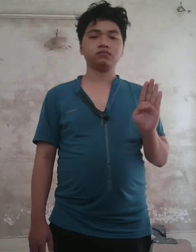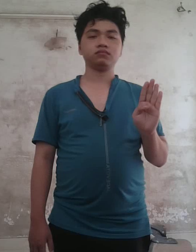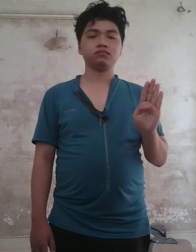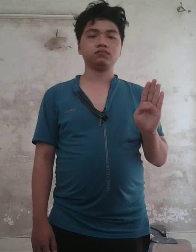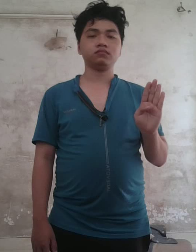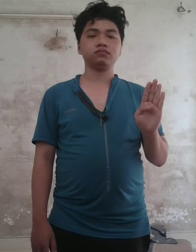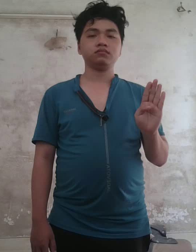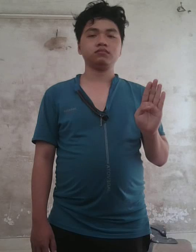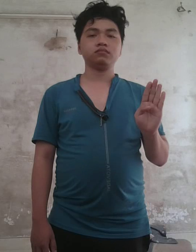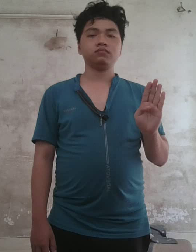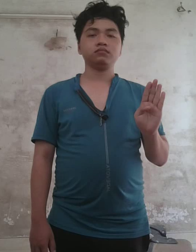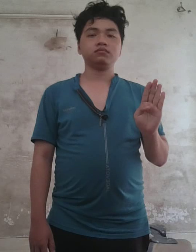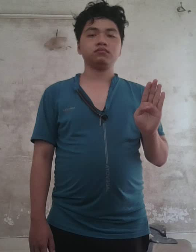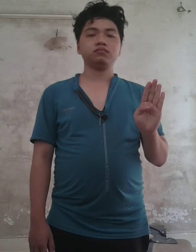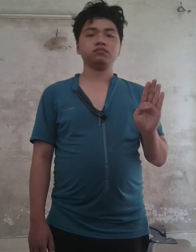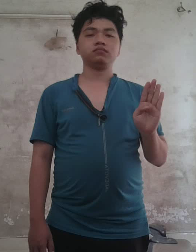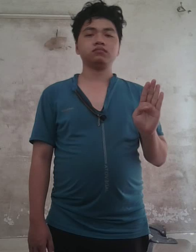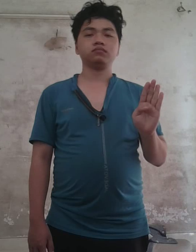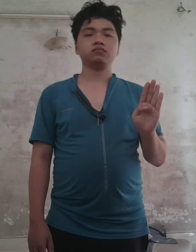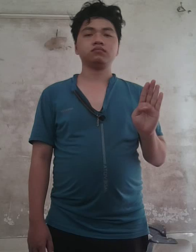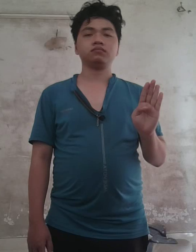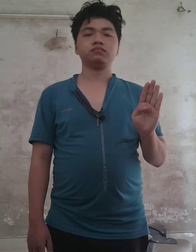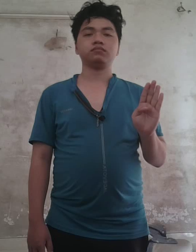b